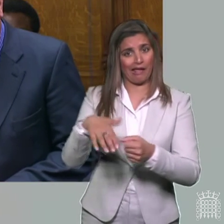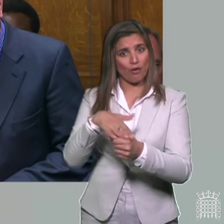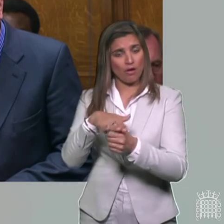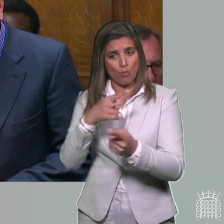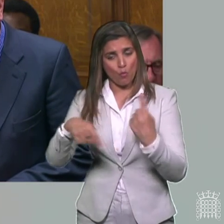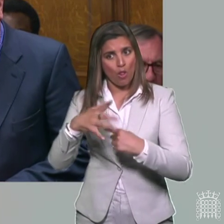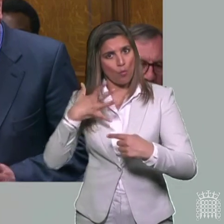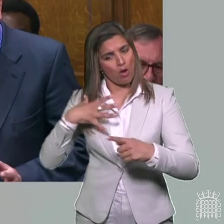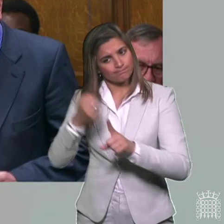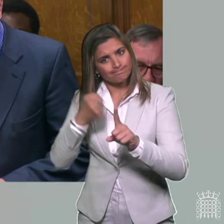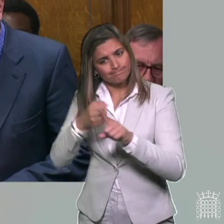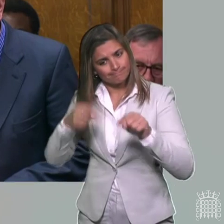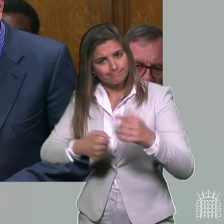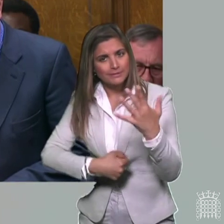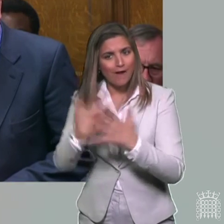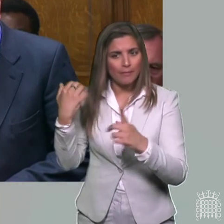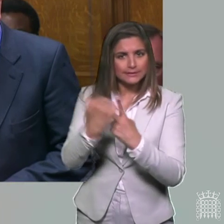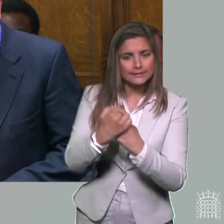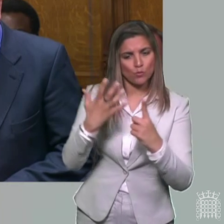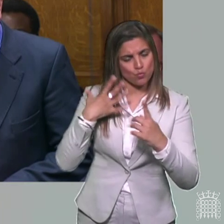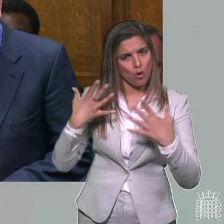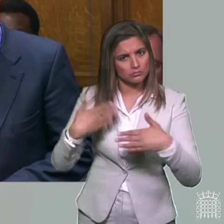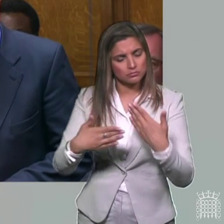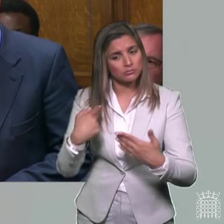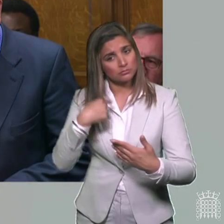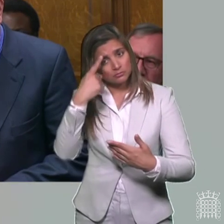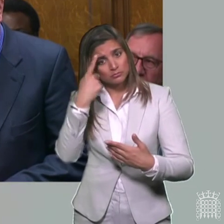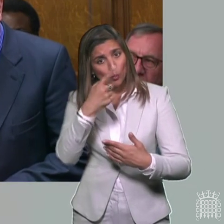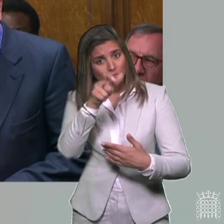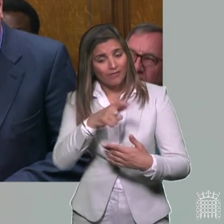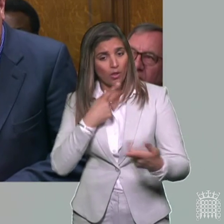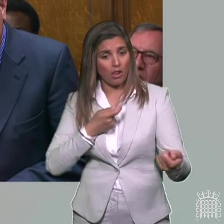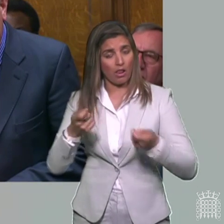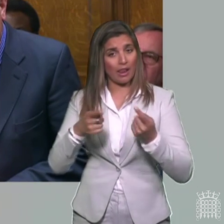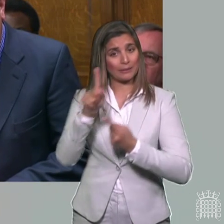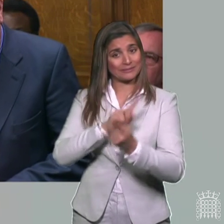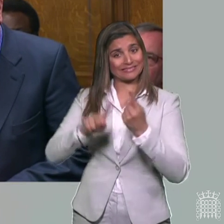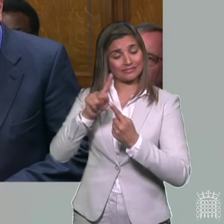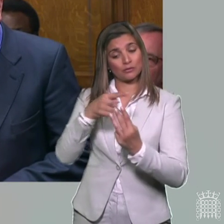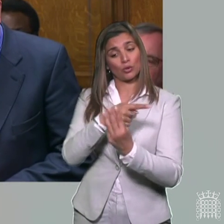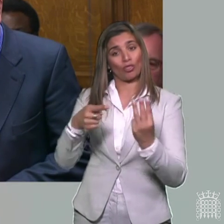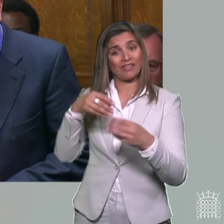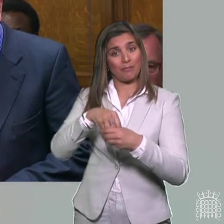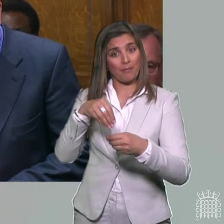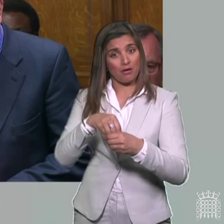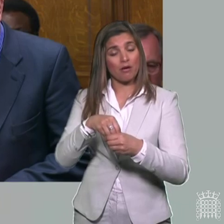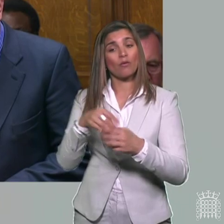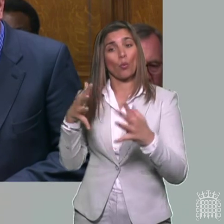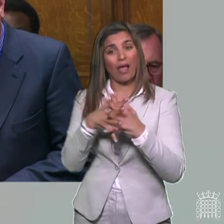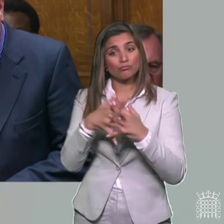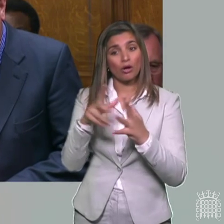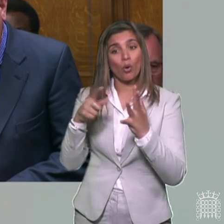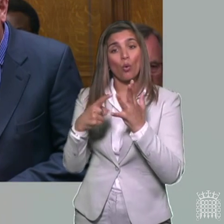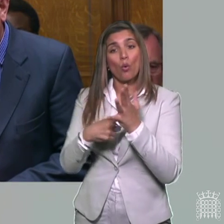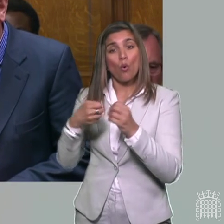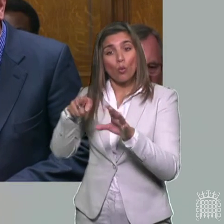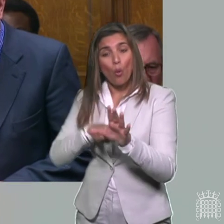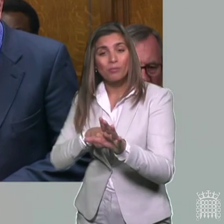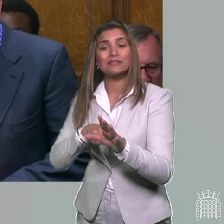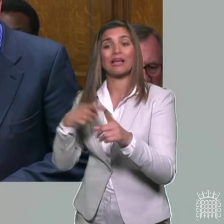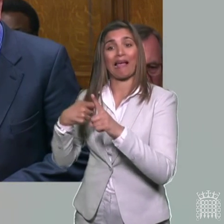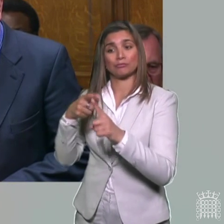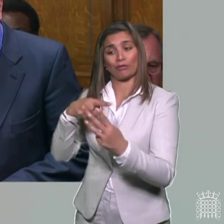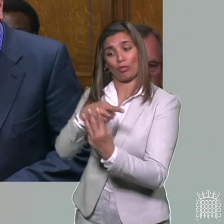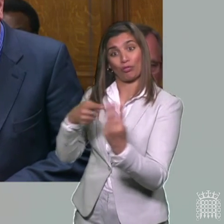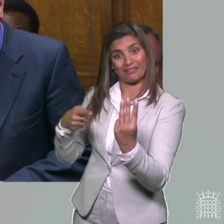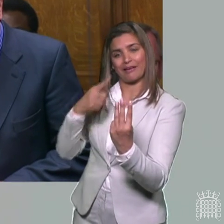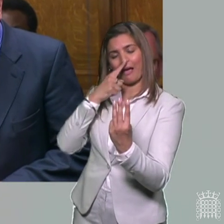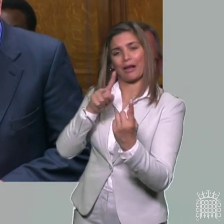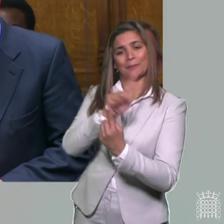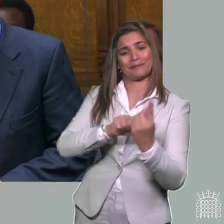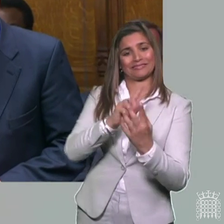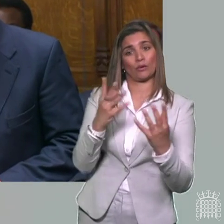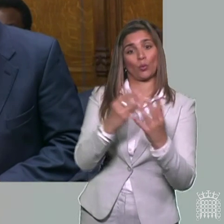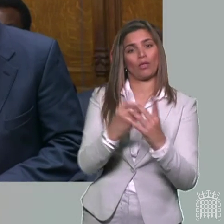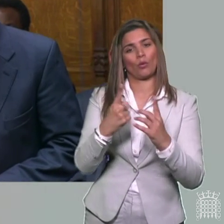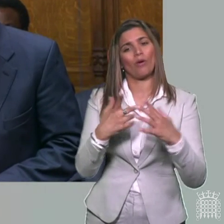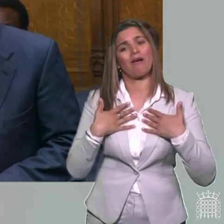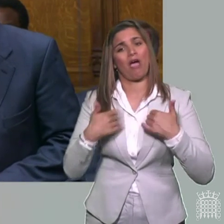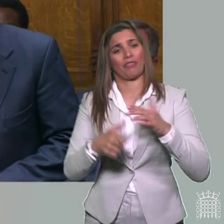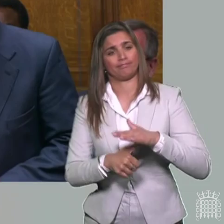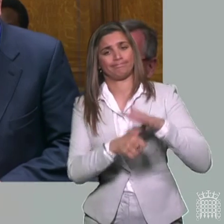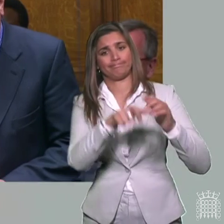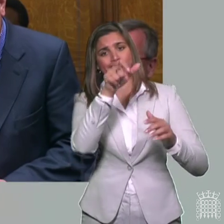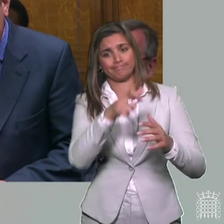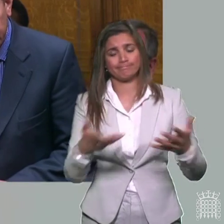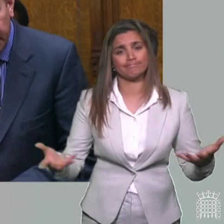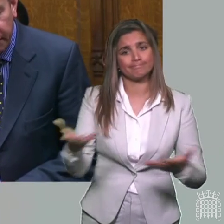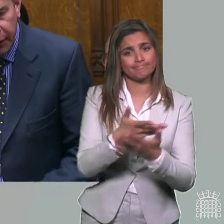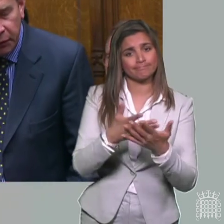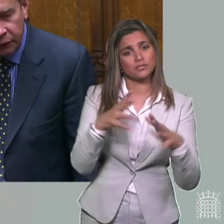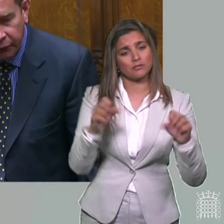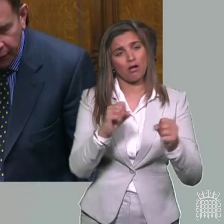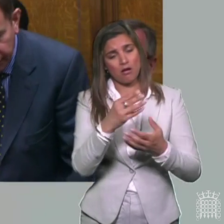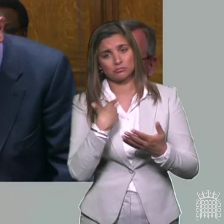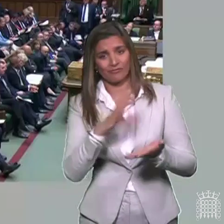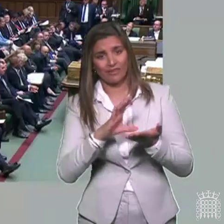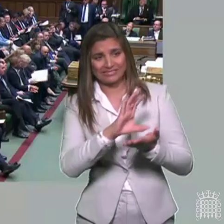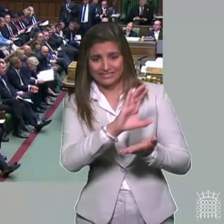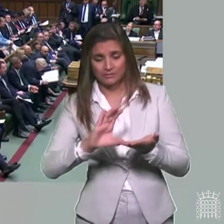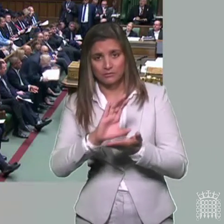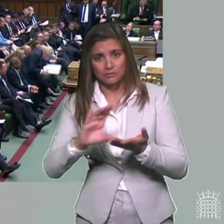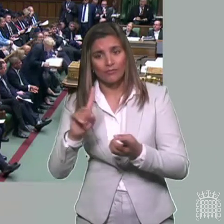Will my right honourable Friend please be kind enough to facilitate a meeting with the Health Secretary for the three local Members—myself and my honourable Friends the Members for Wellingborough and for Corby —together with the hospital chief executive so that we can trigger the start of the drawdown of the initial £46 million of funding?